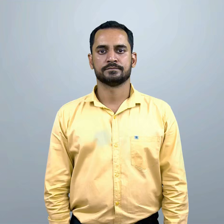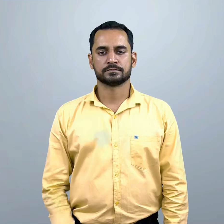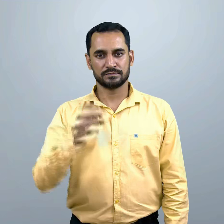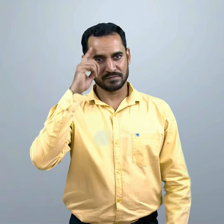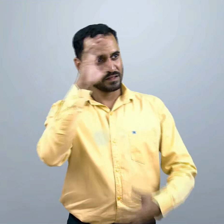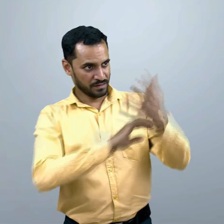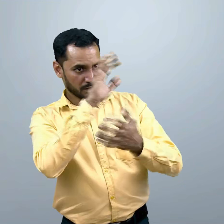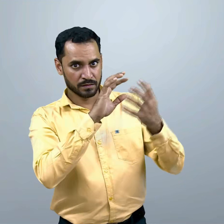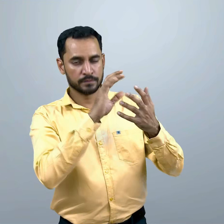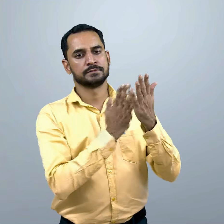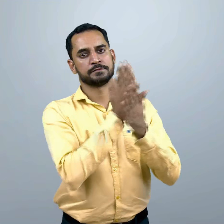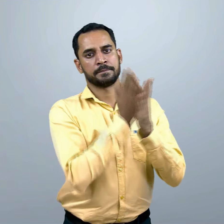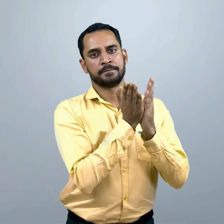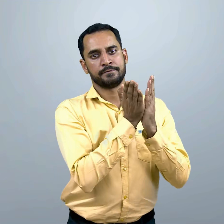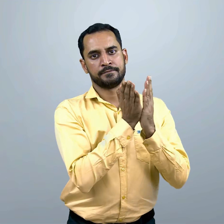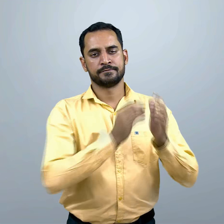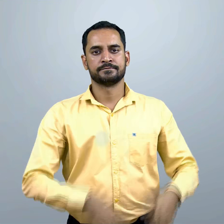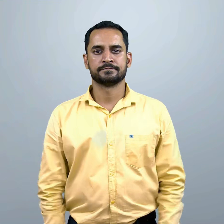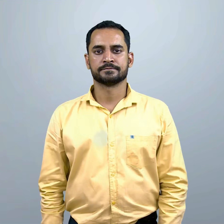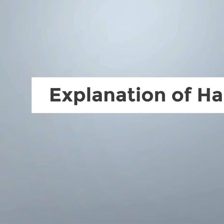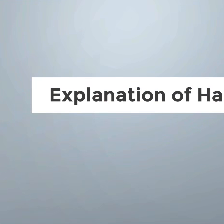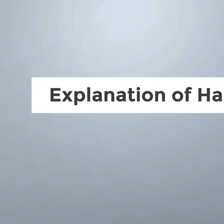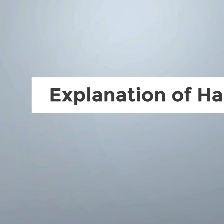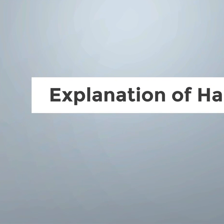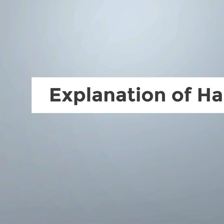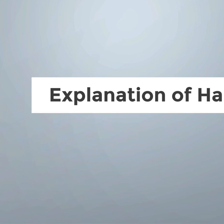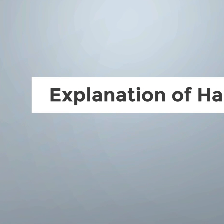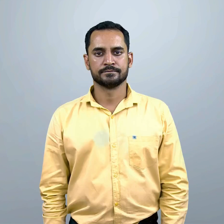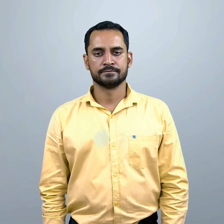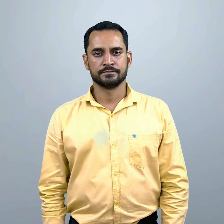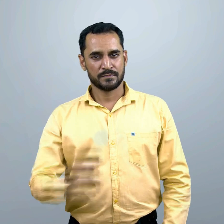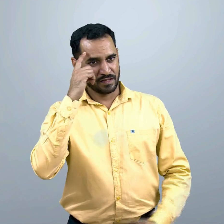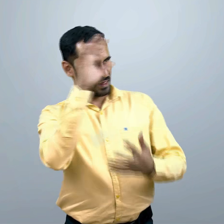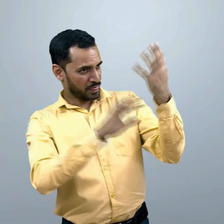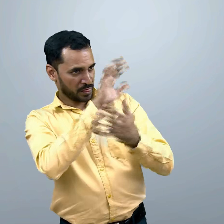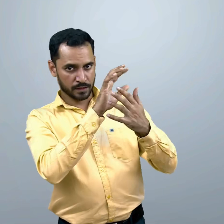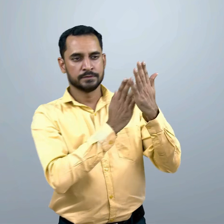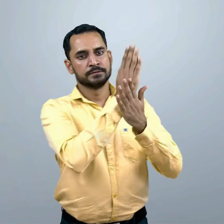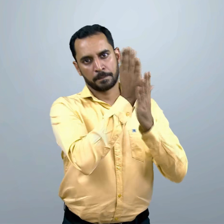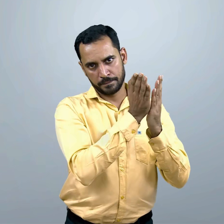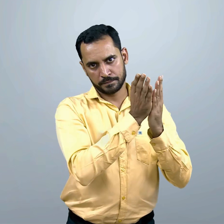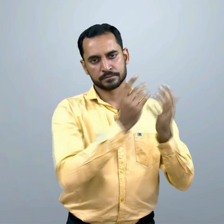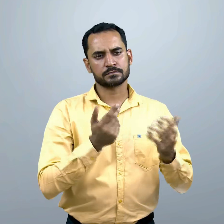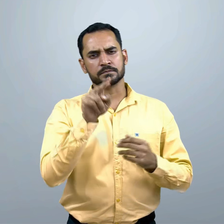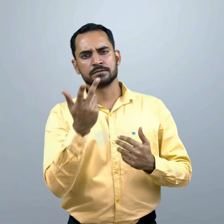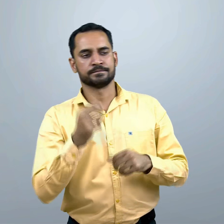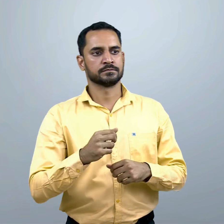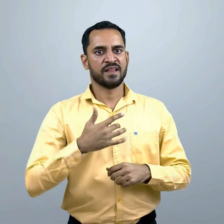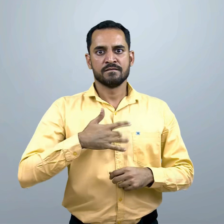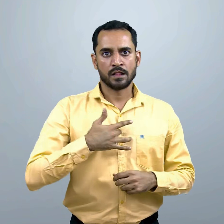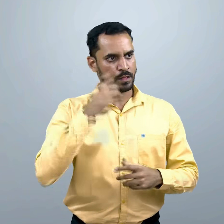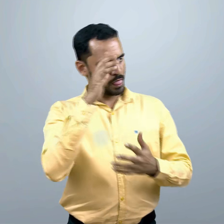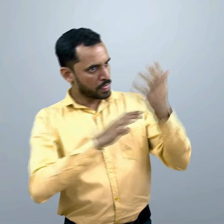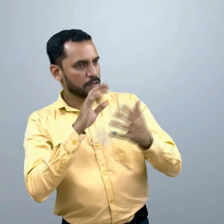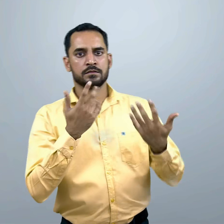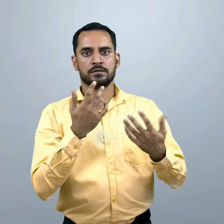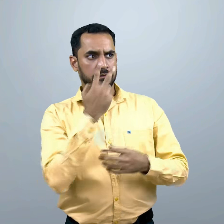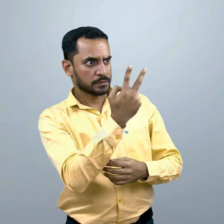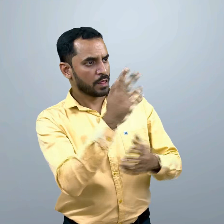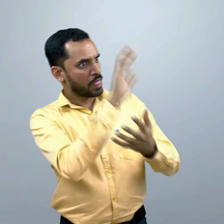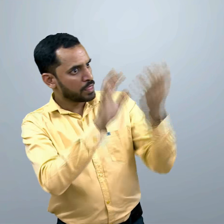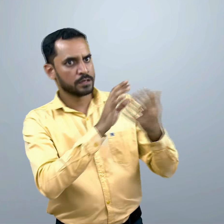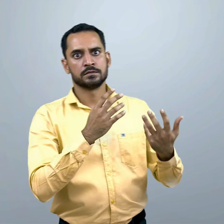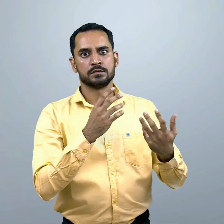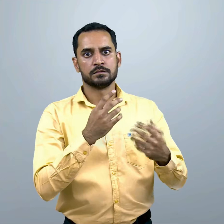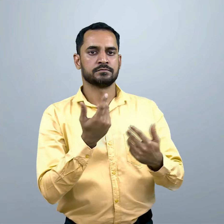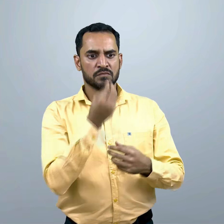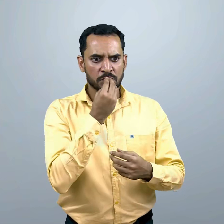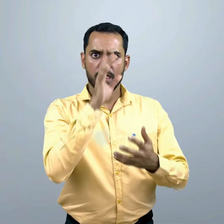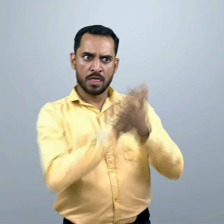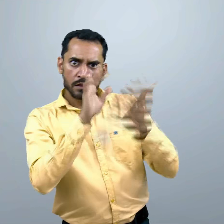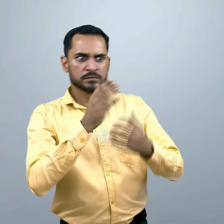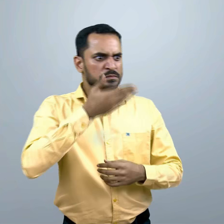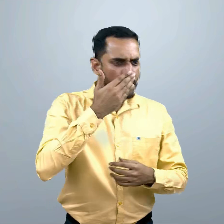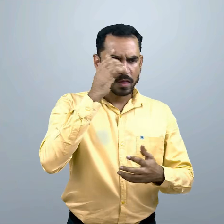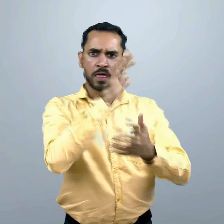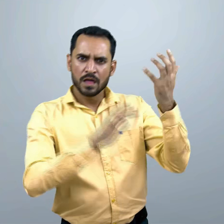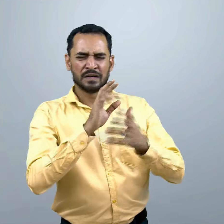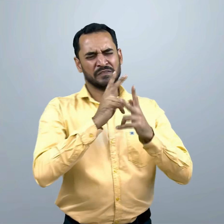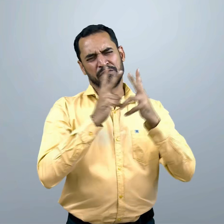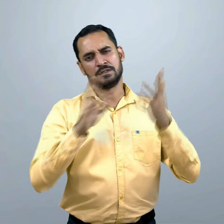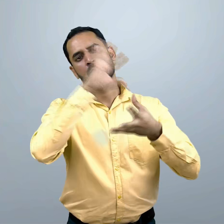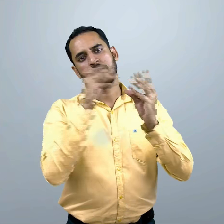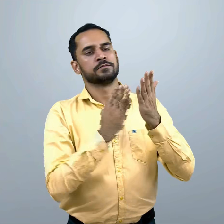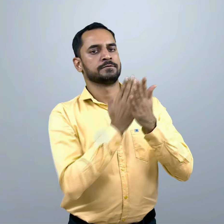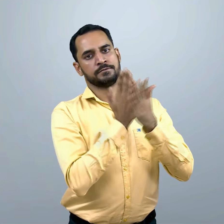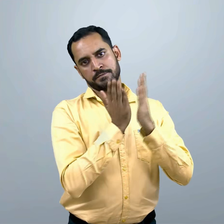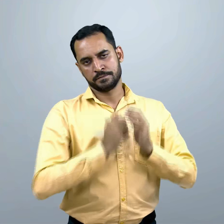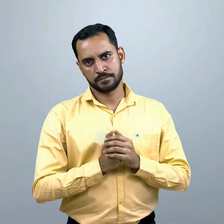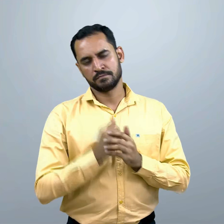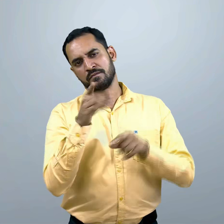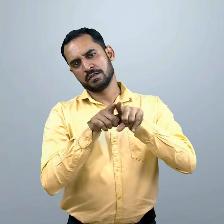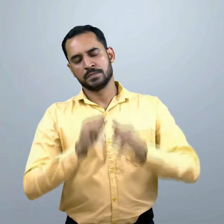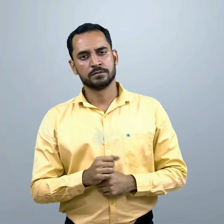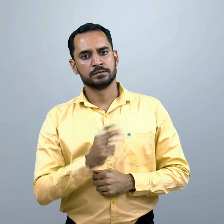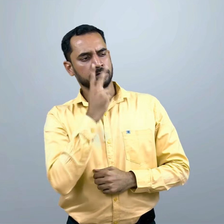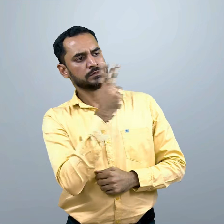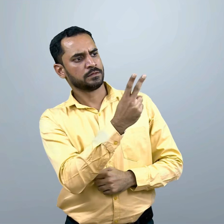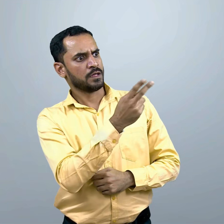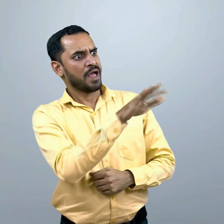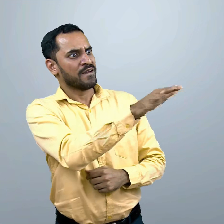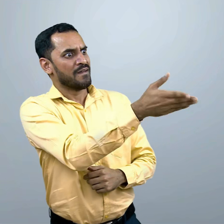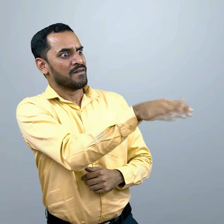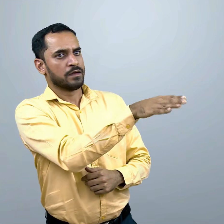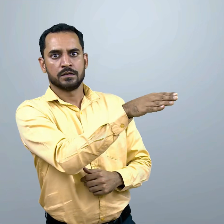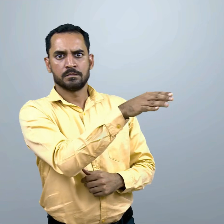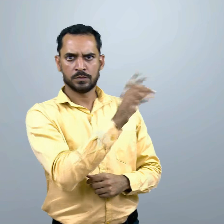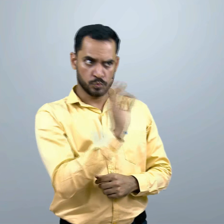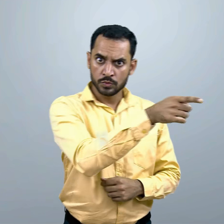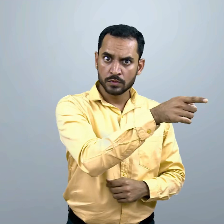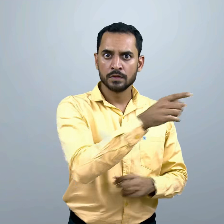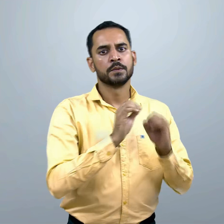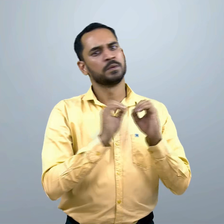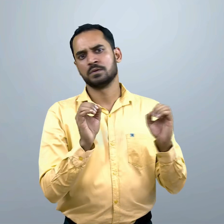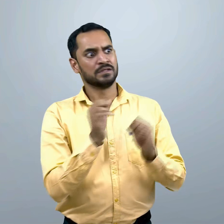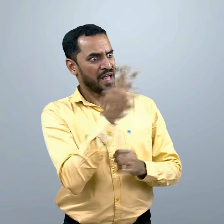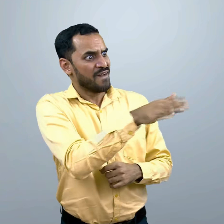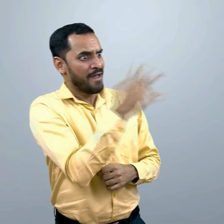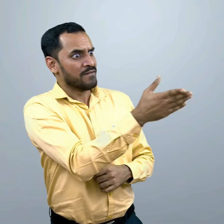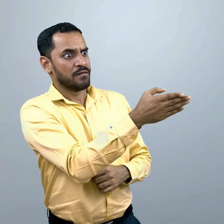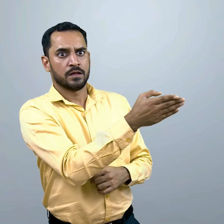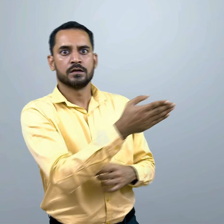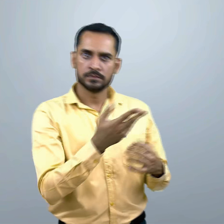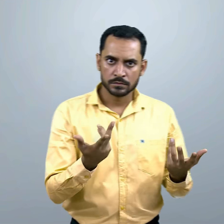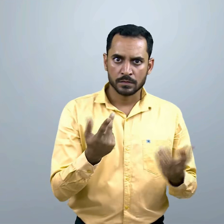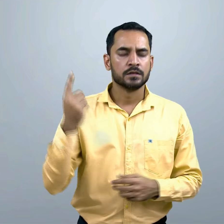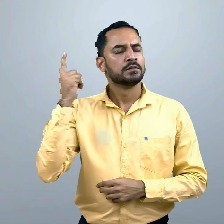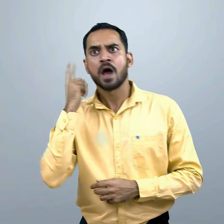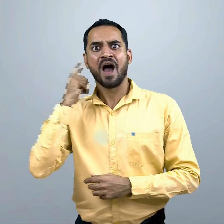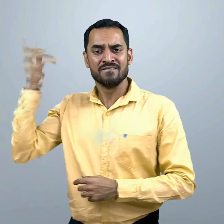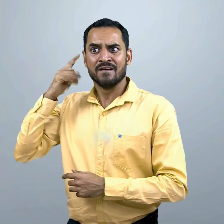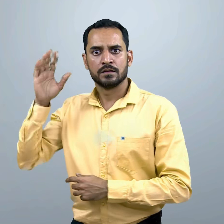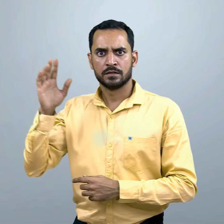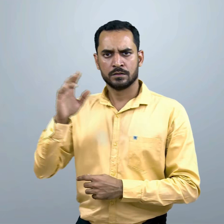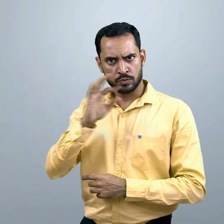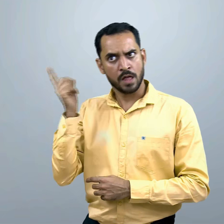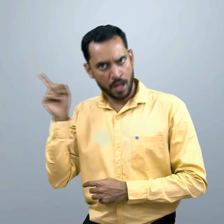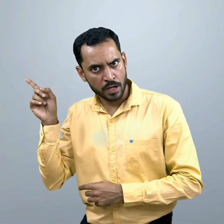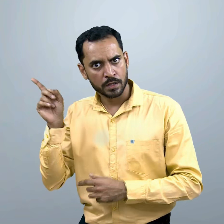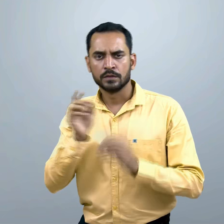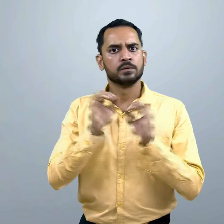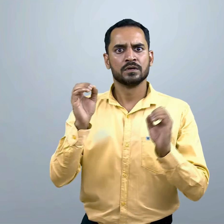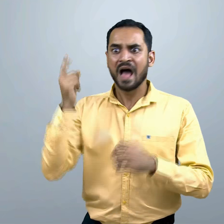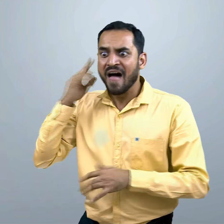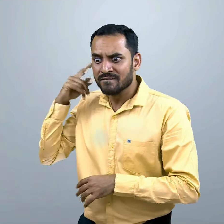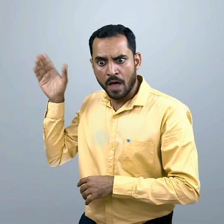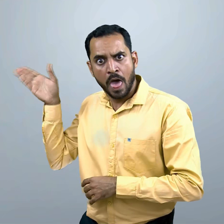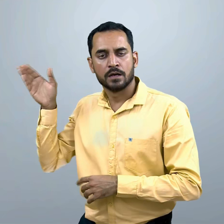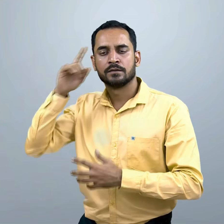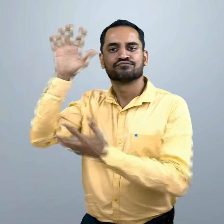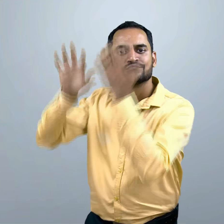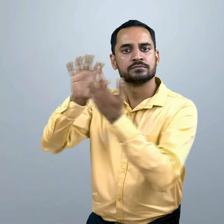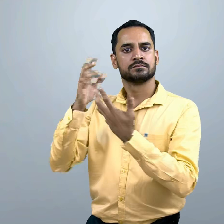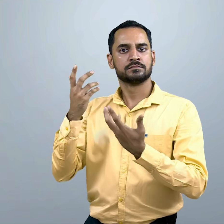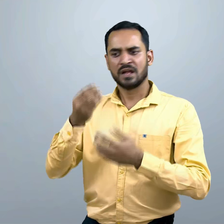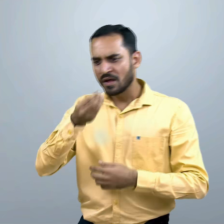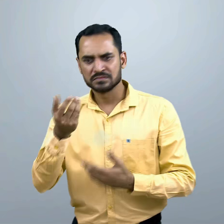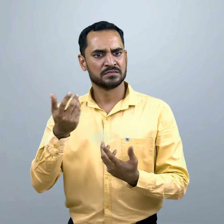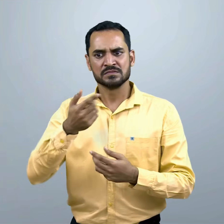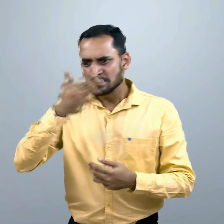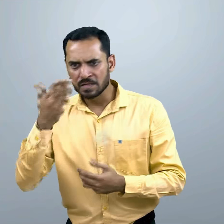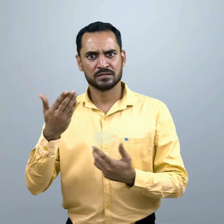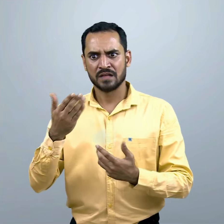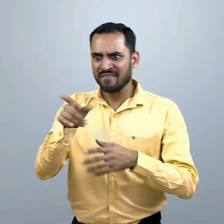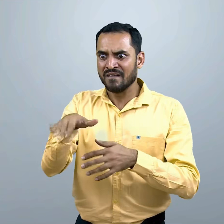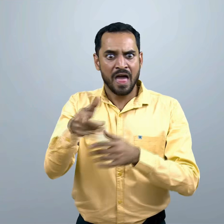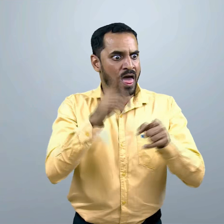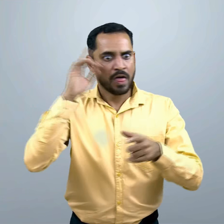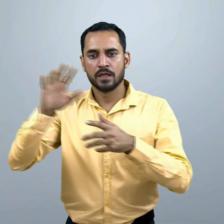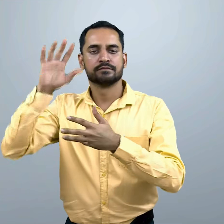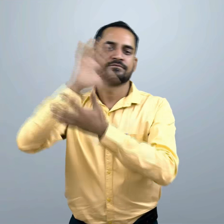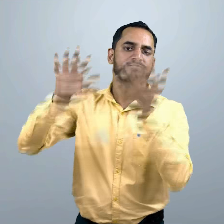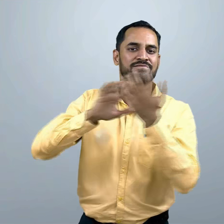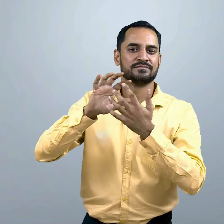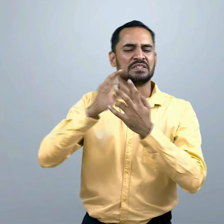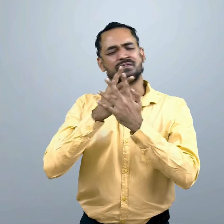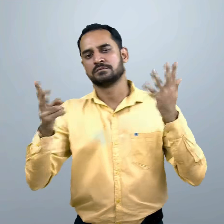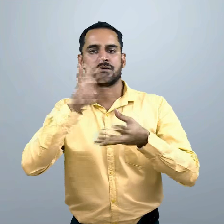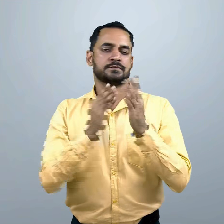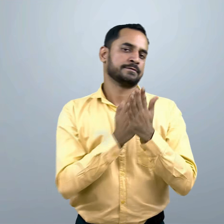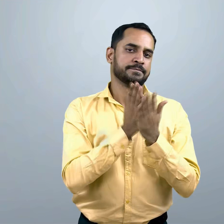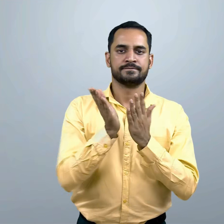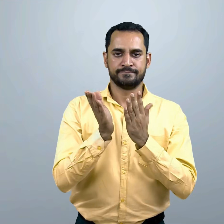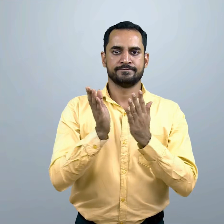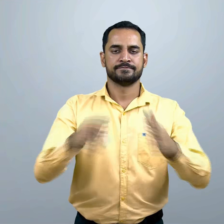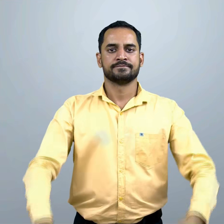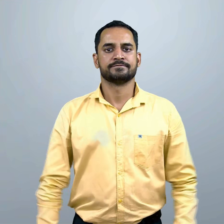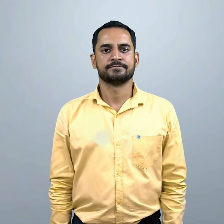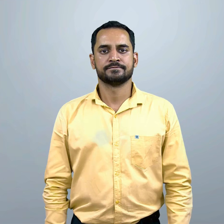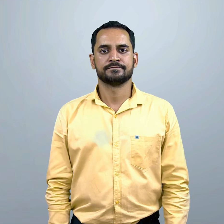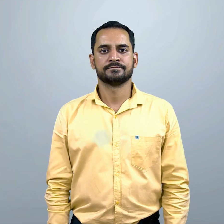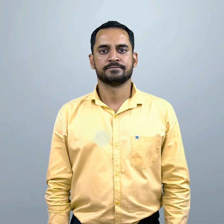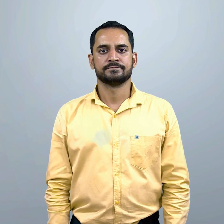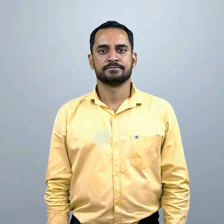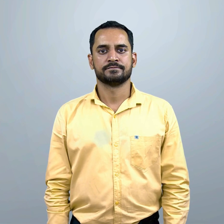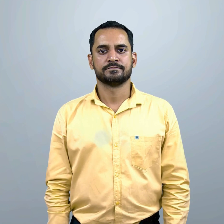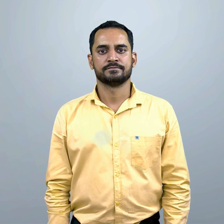Hallucinations- types